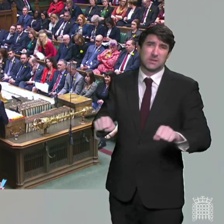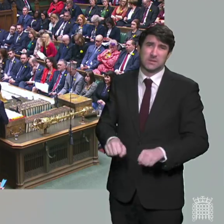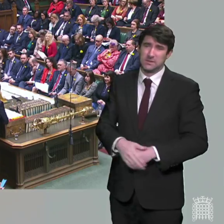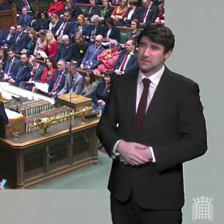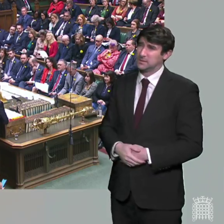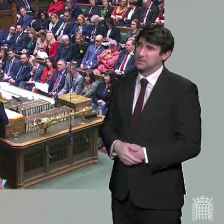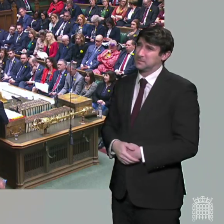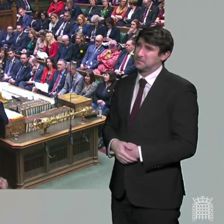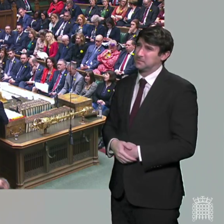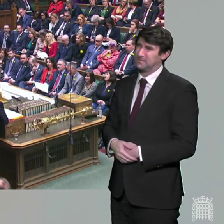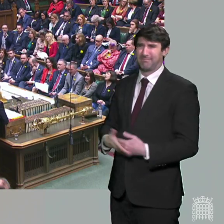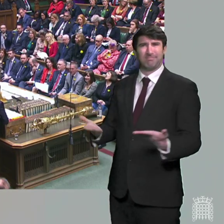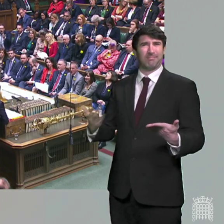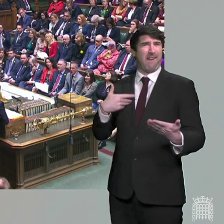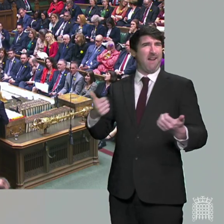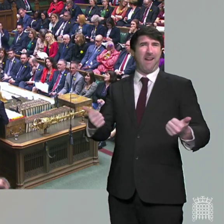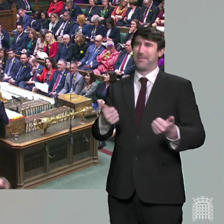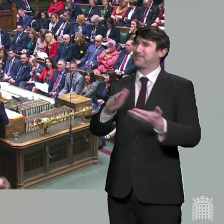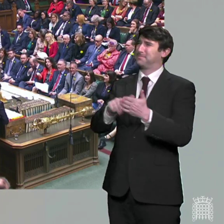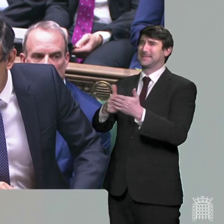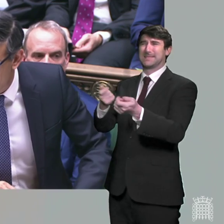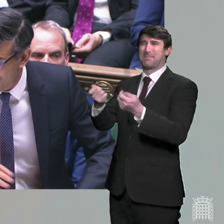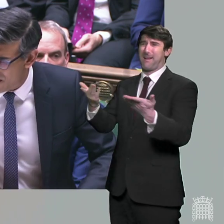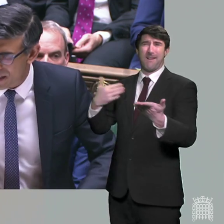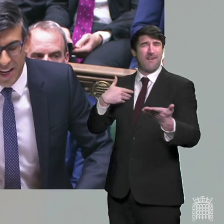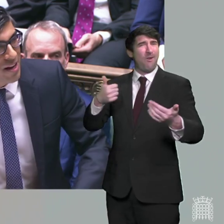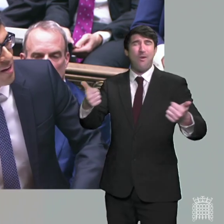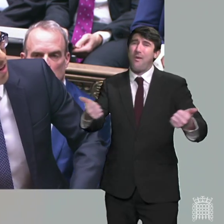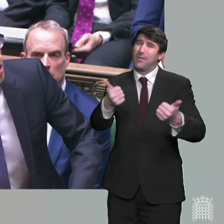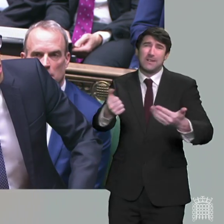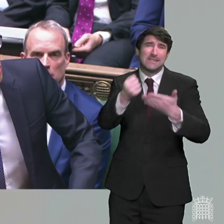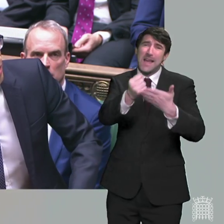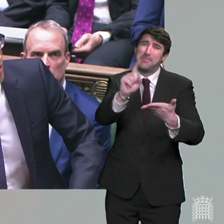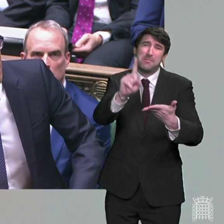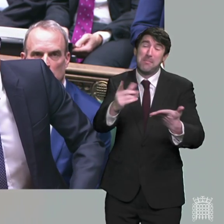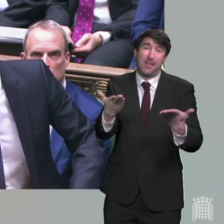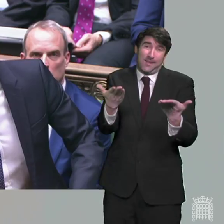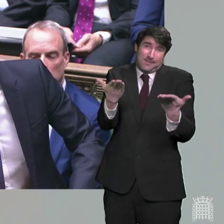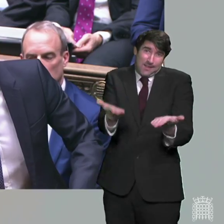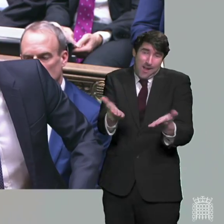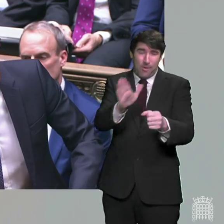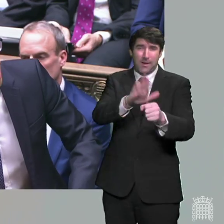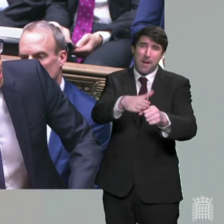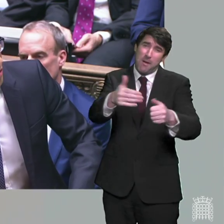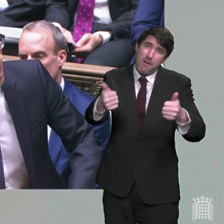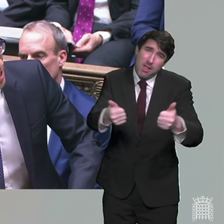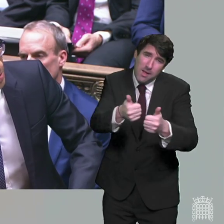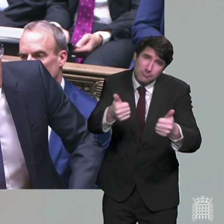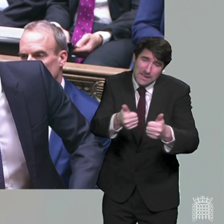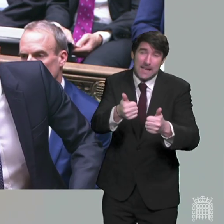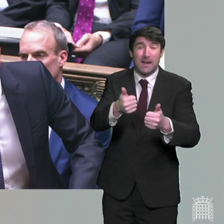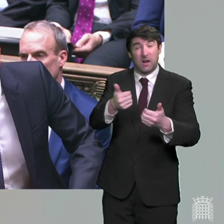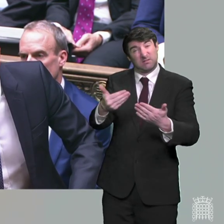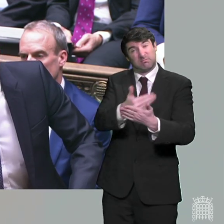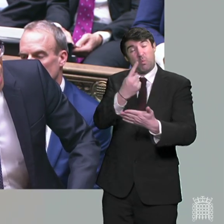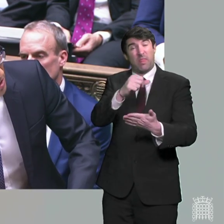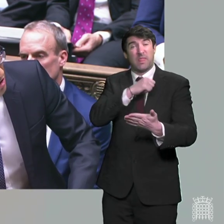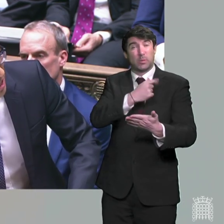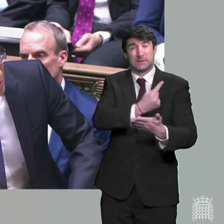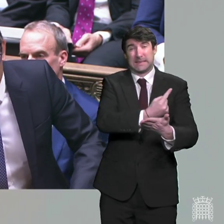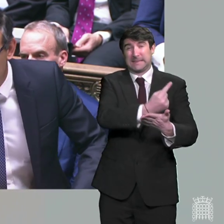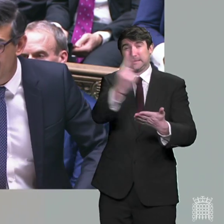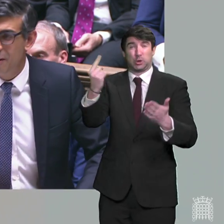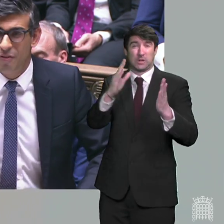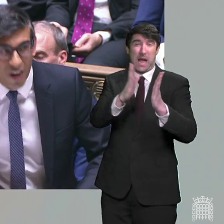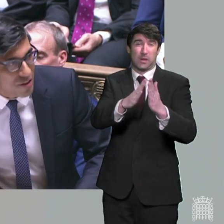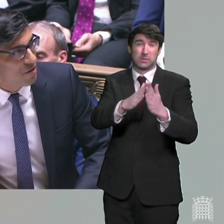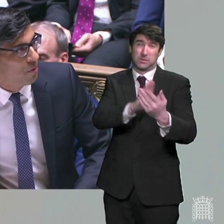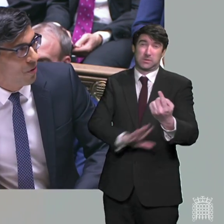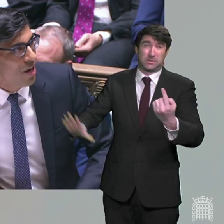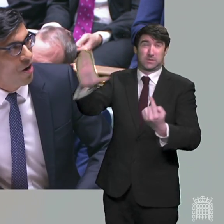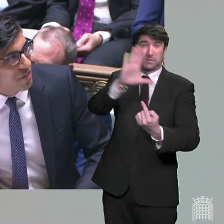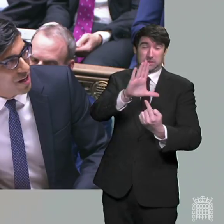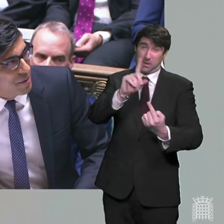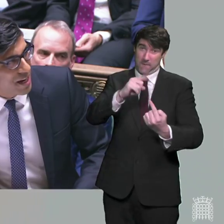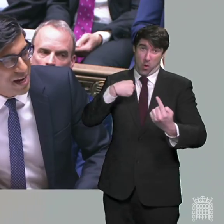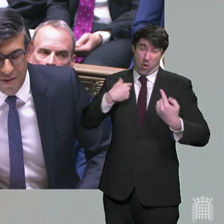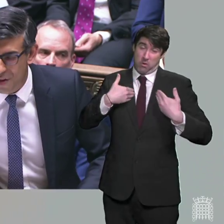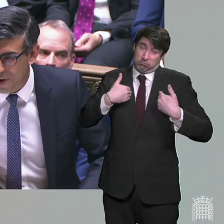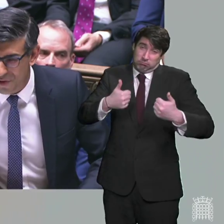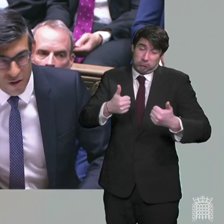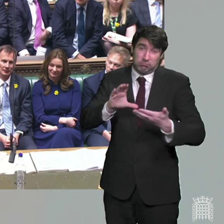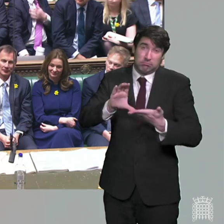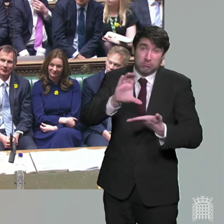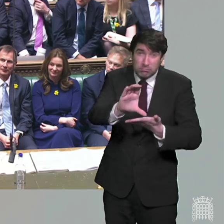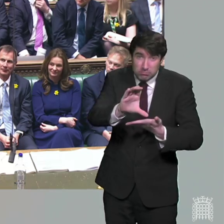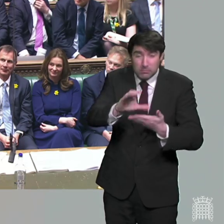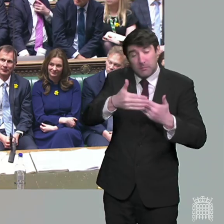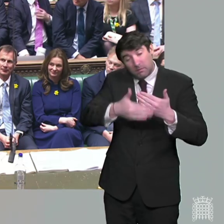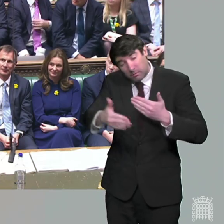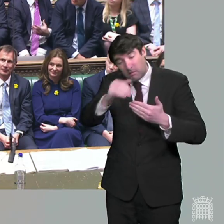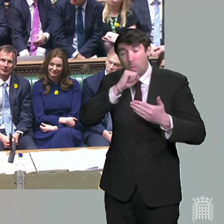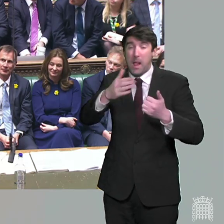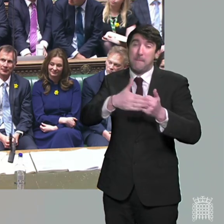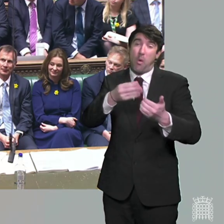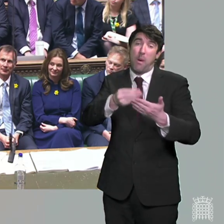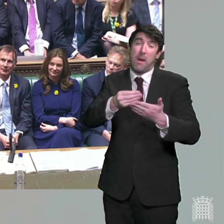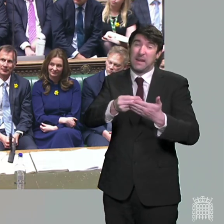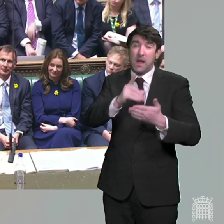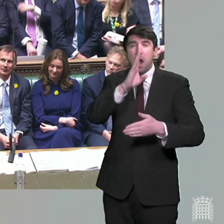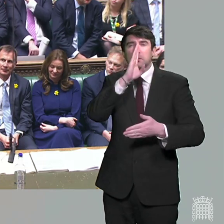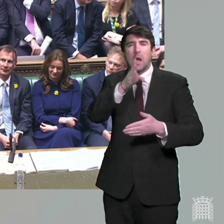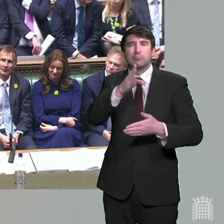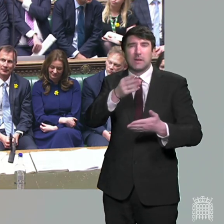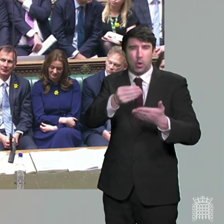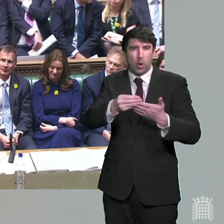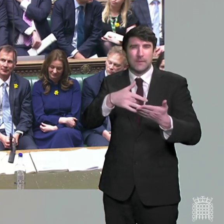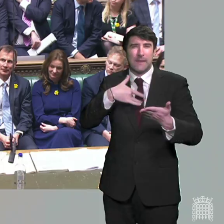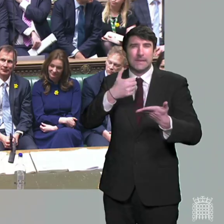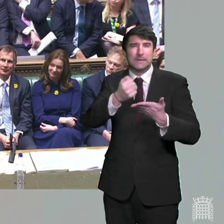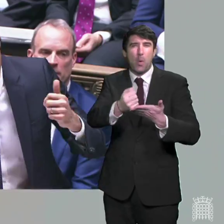We are helping people now. We are helping people with the energy price guarantee, which is ensuring they have a £1,000 saving on their energy bills right now, and we are providing further support over the coming year for the most vulnerable with direct cost of living support of up to £1,000.